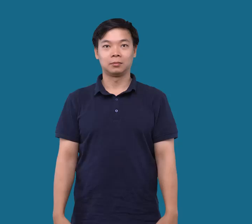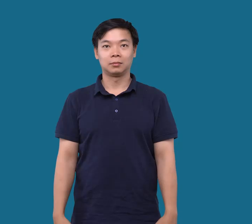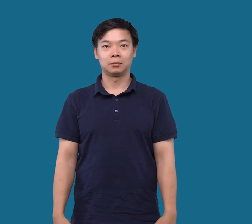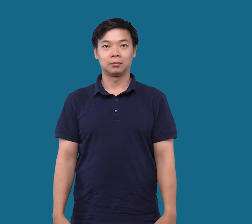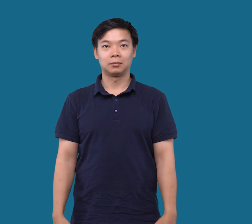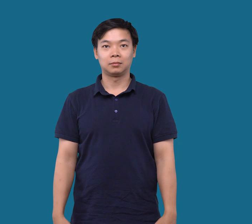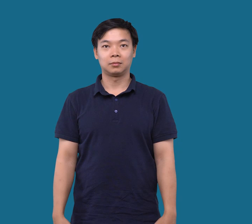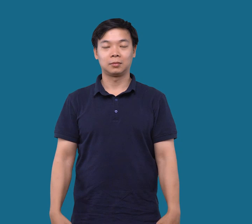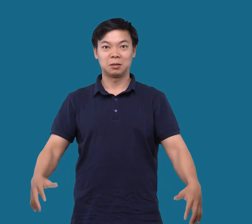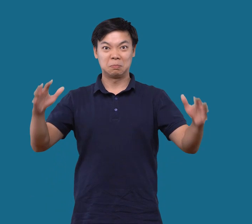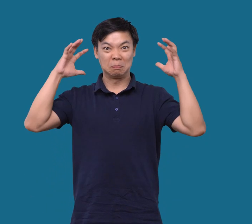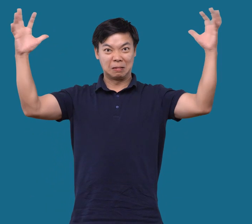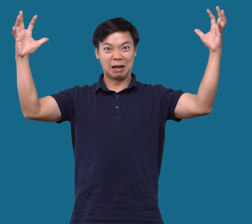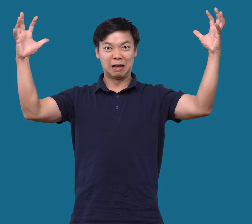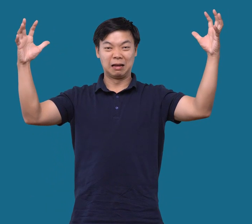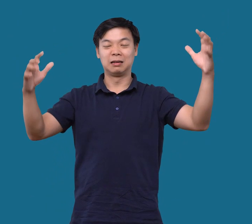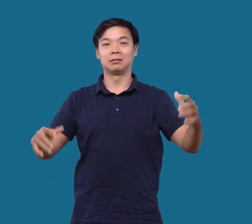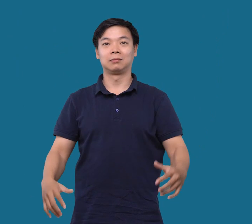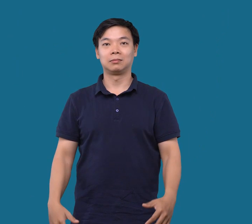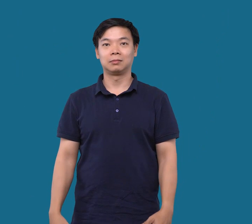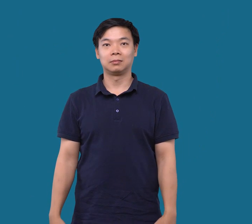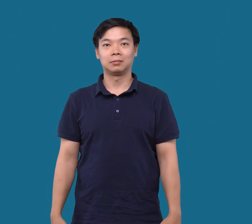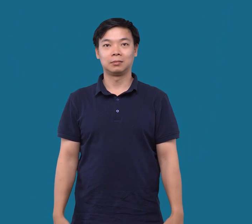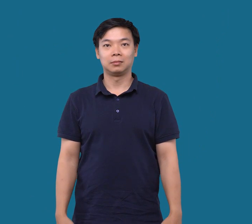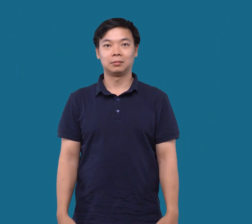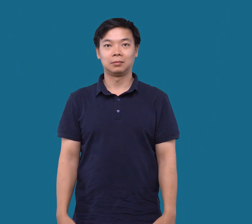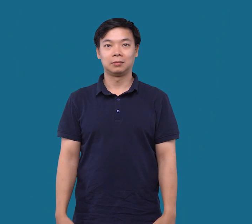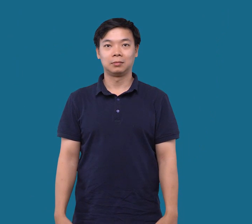khổng lồ